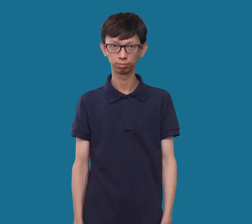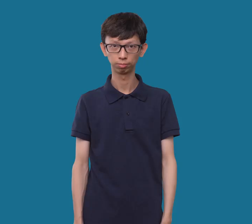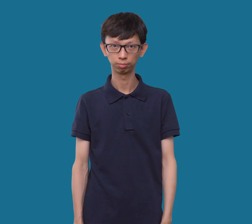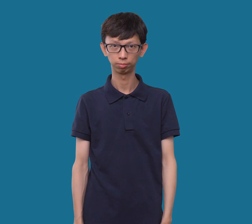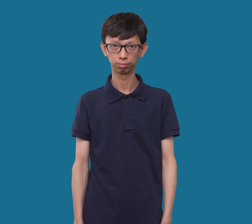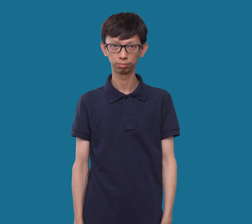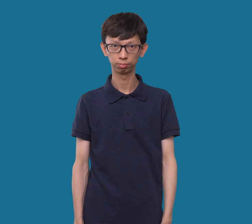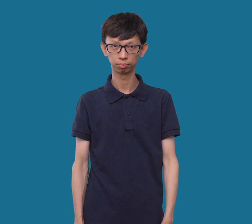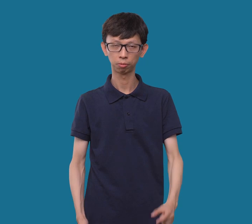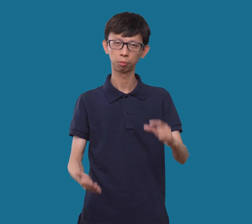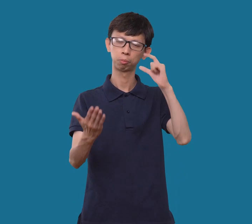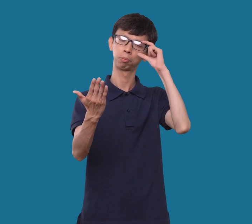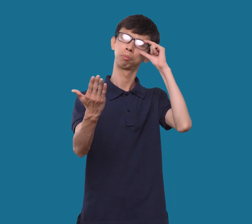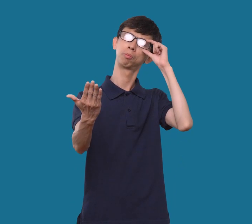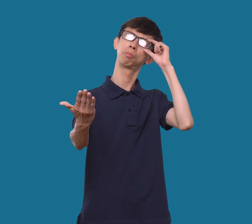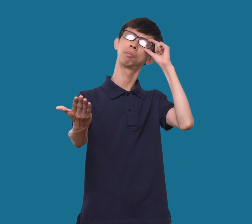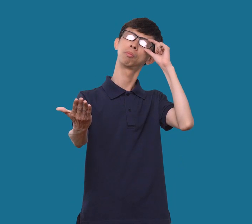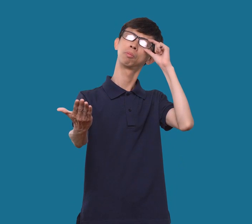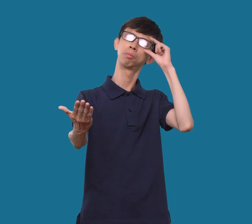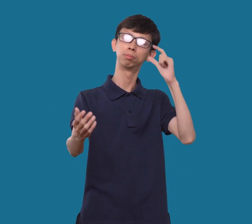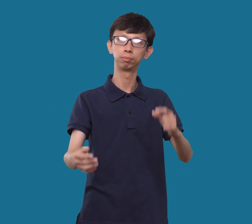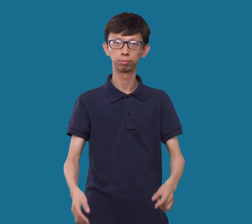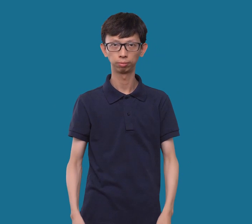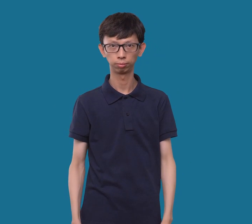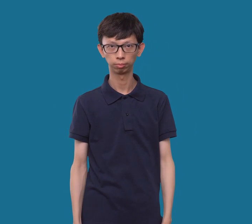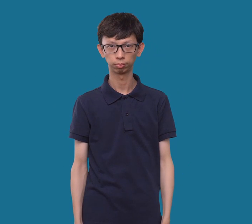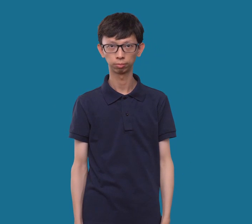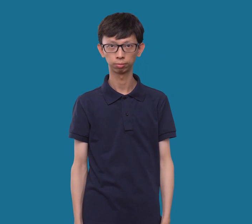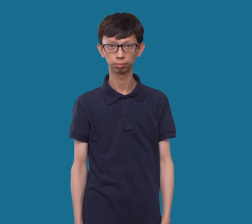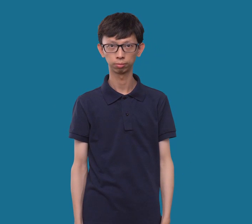kính lão